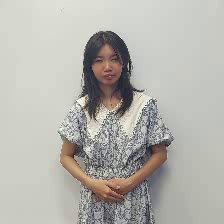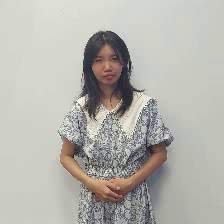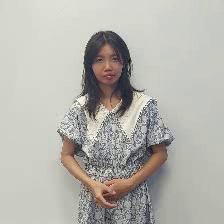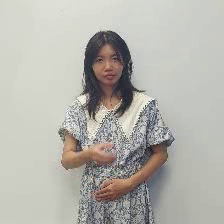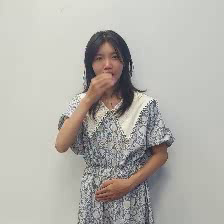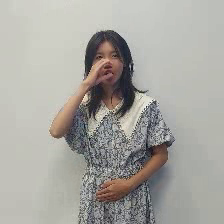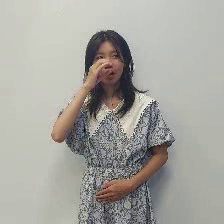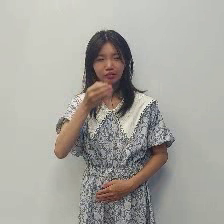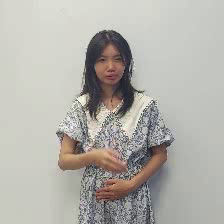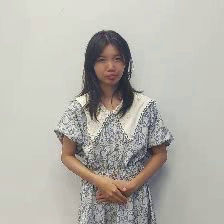Uống